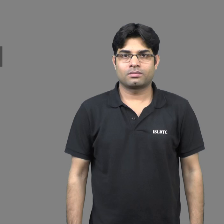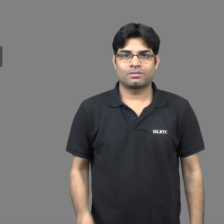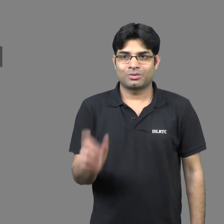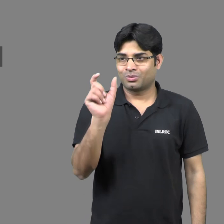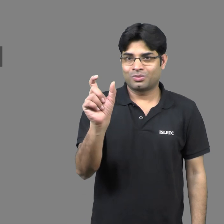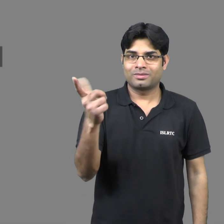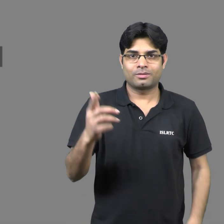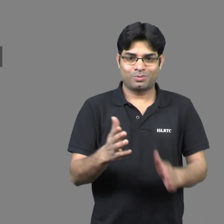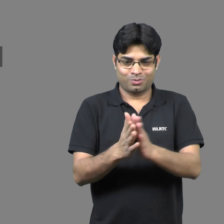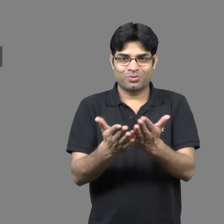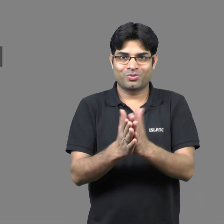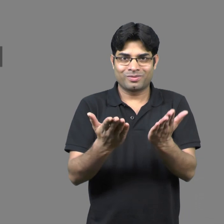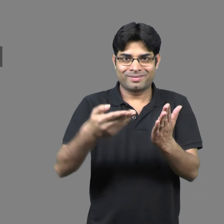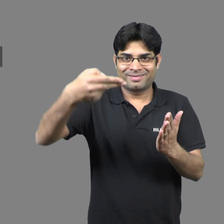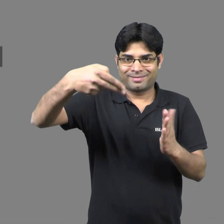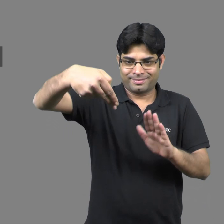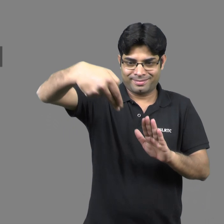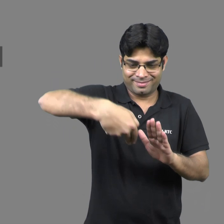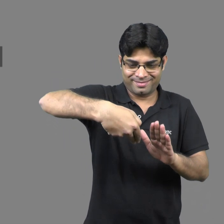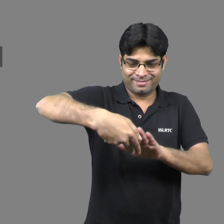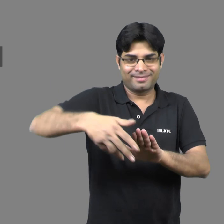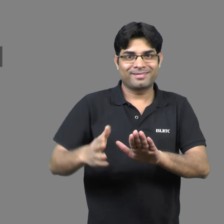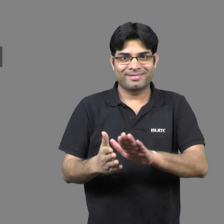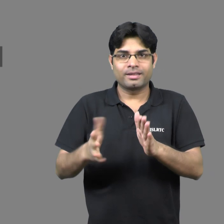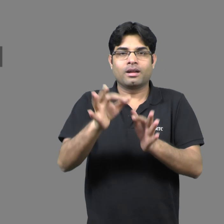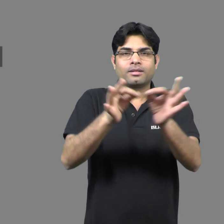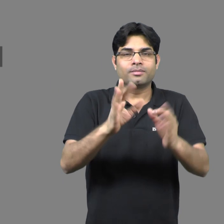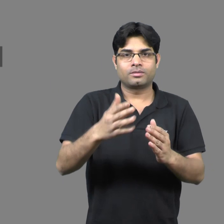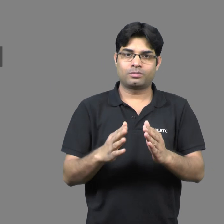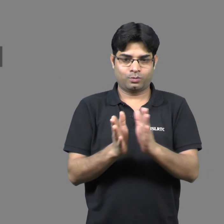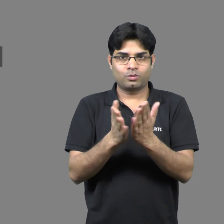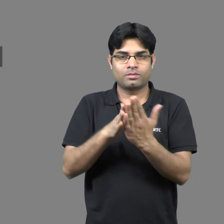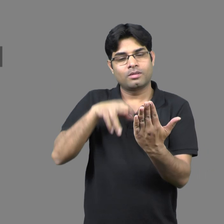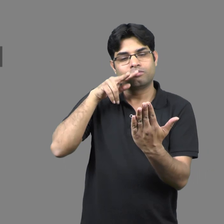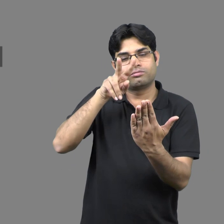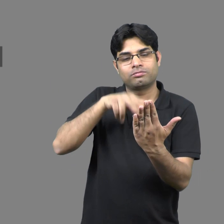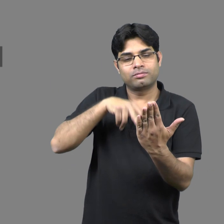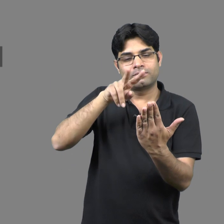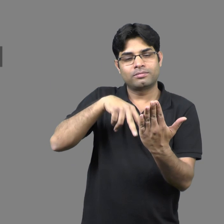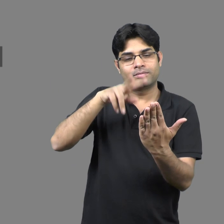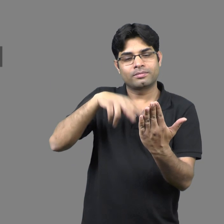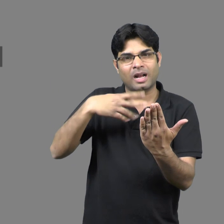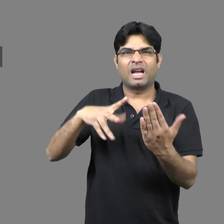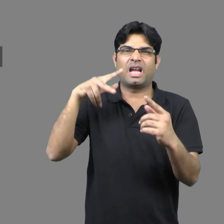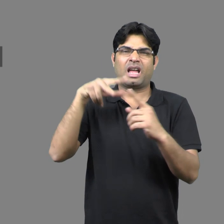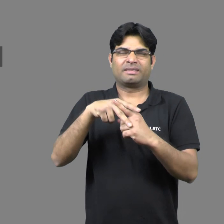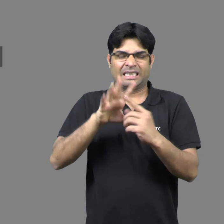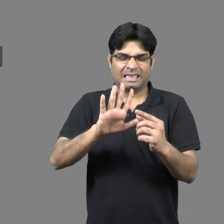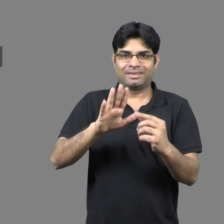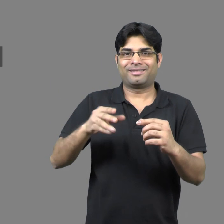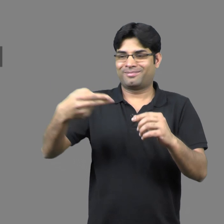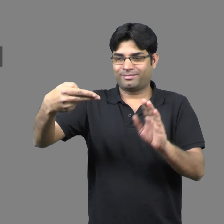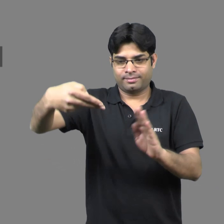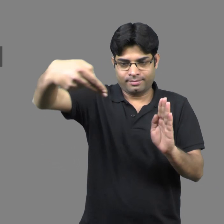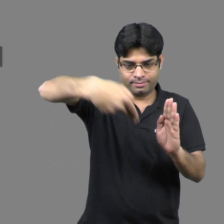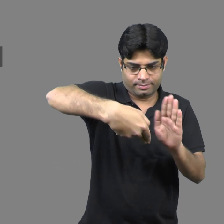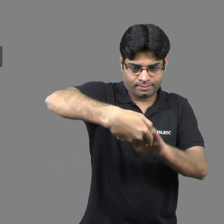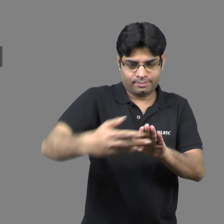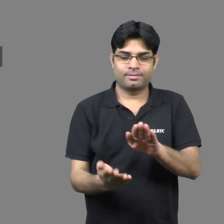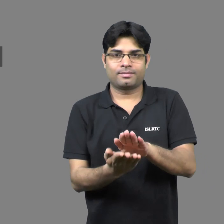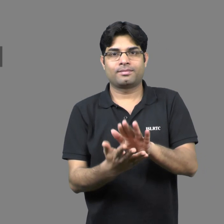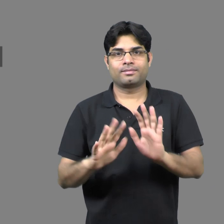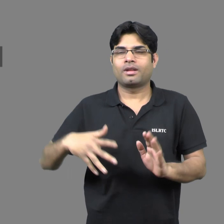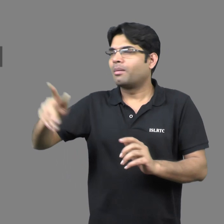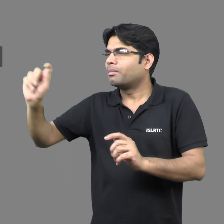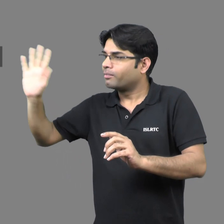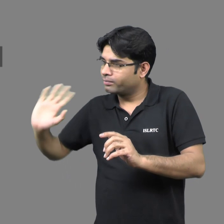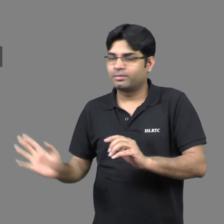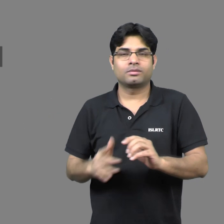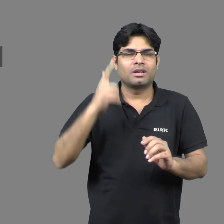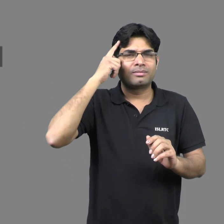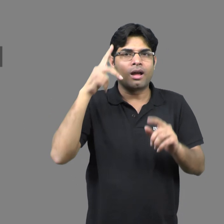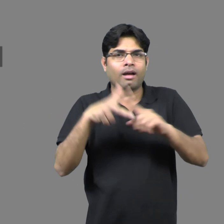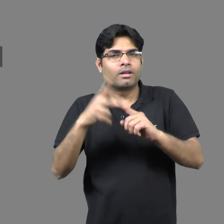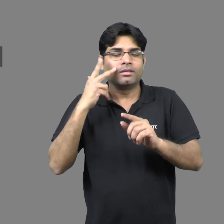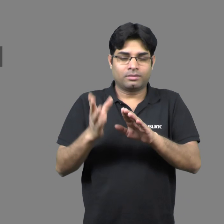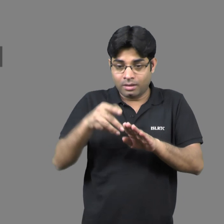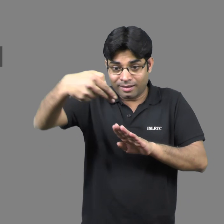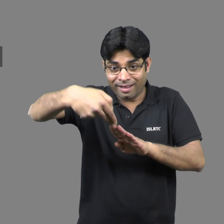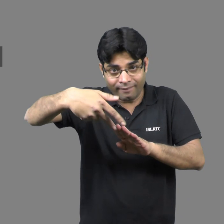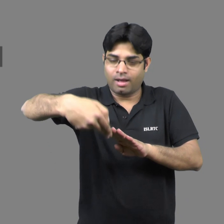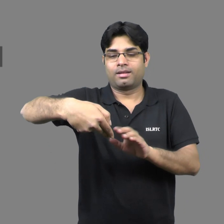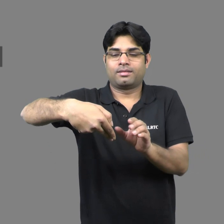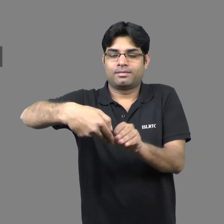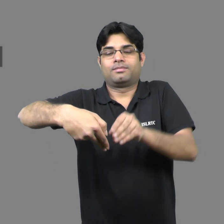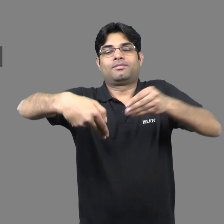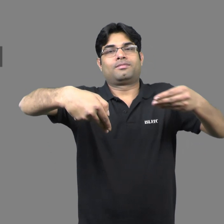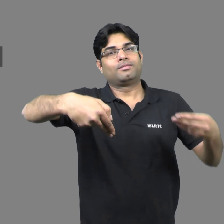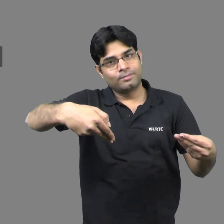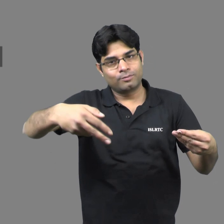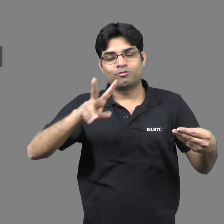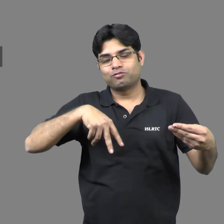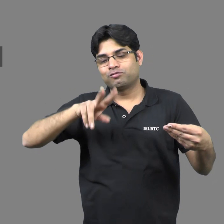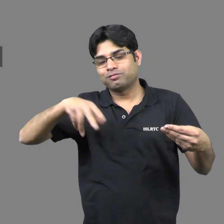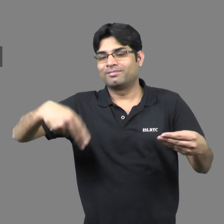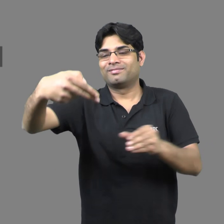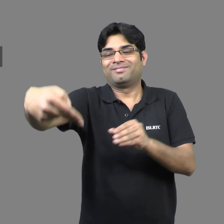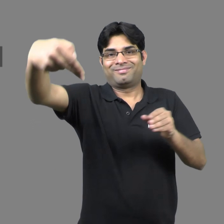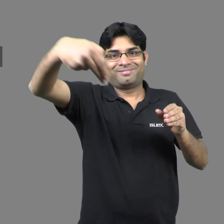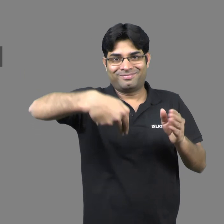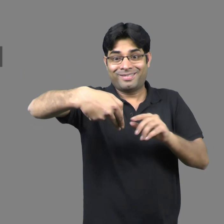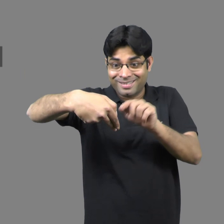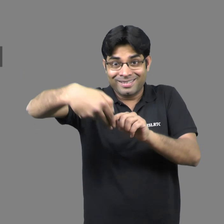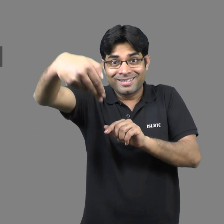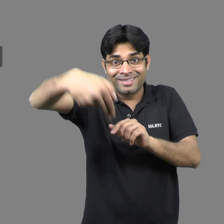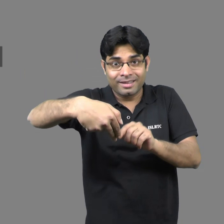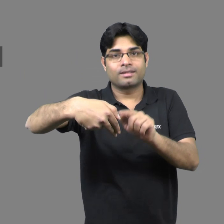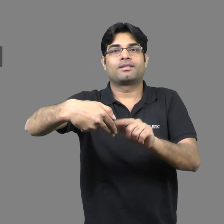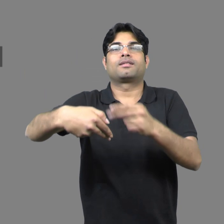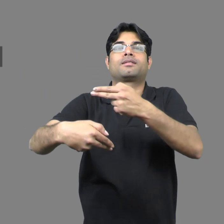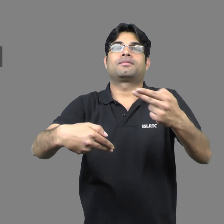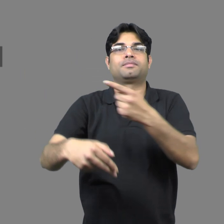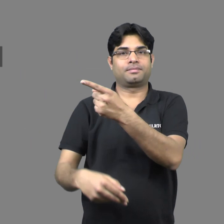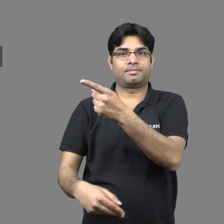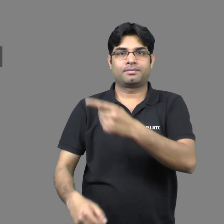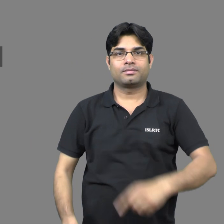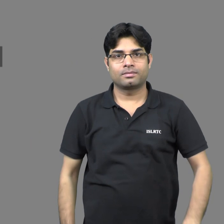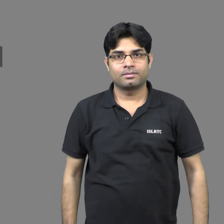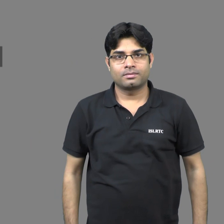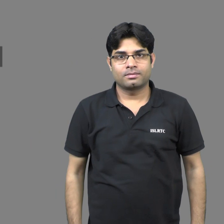Bookmark